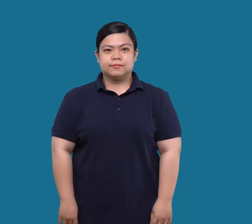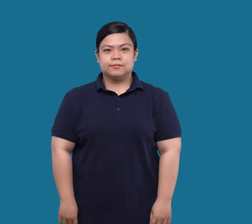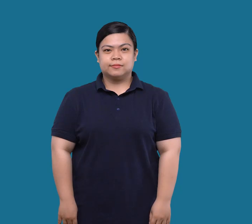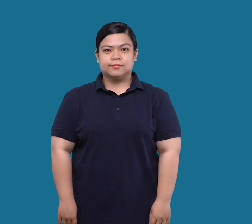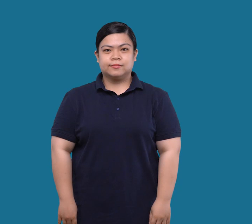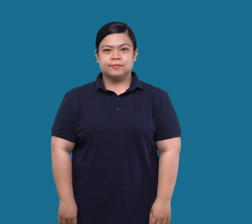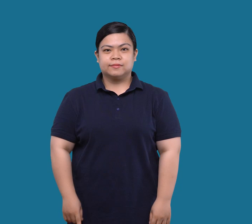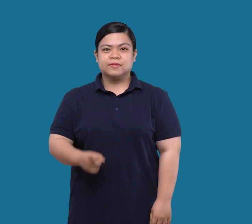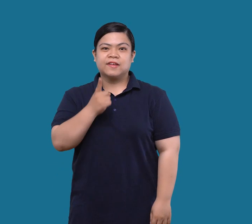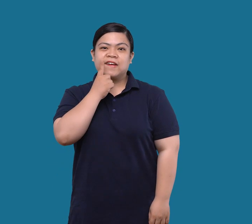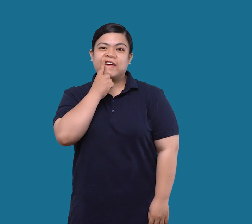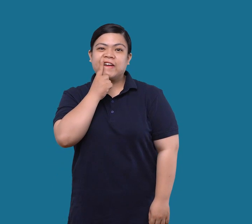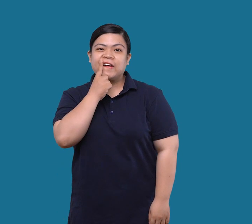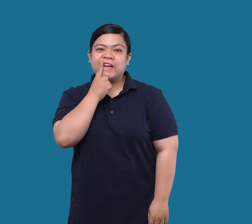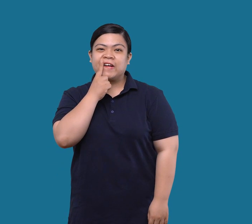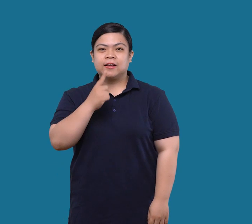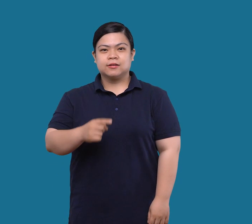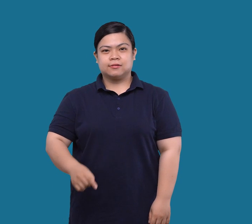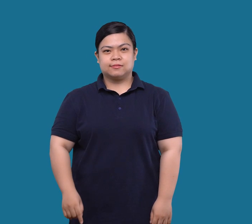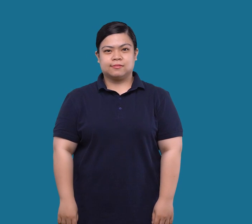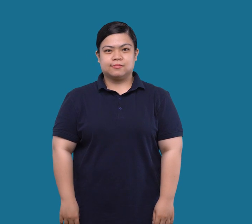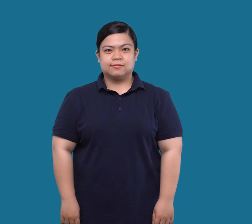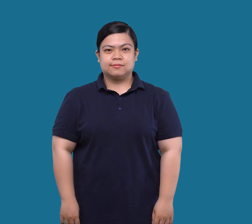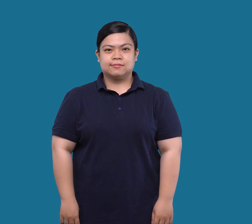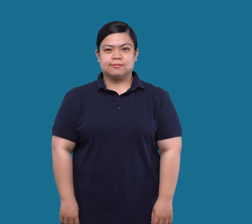răng khểnh